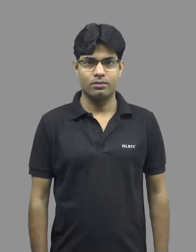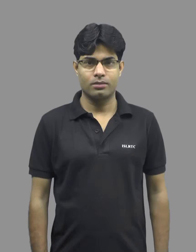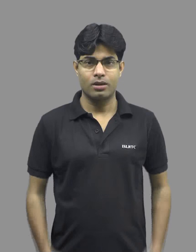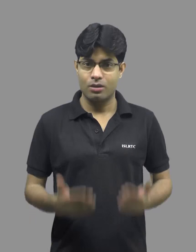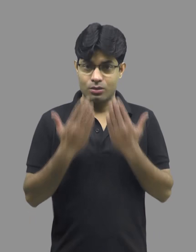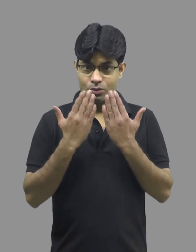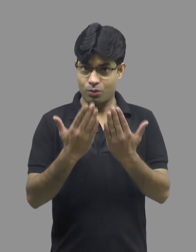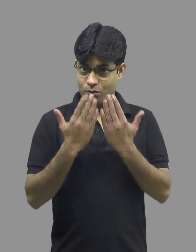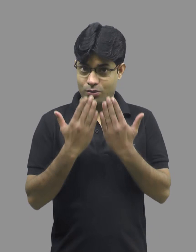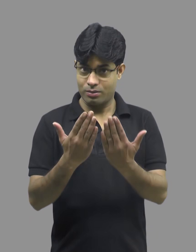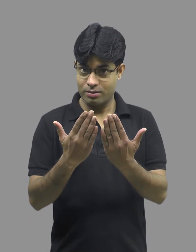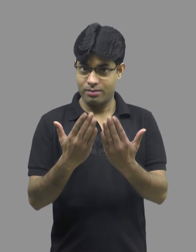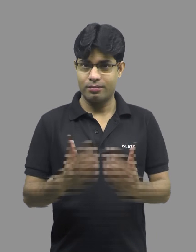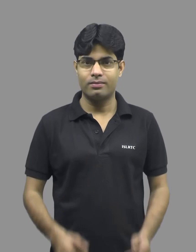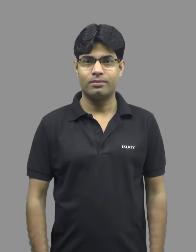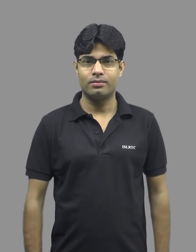School